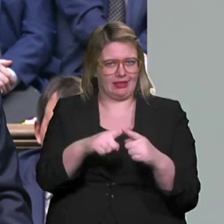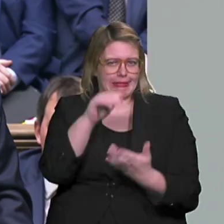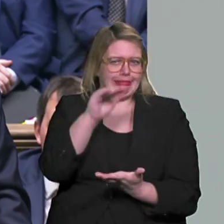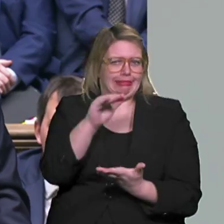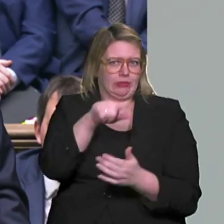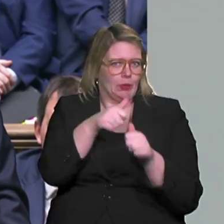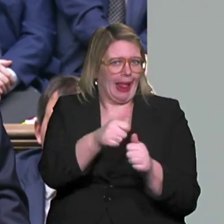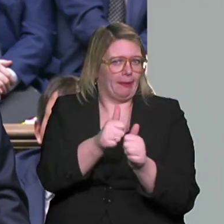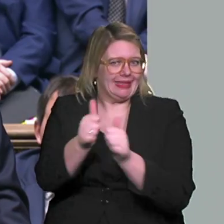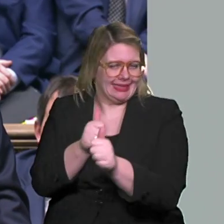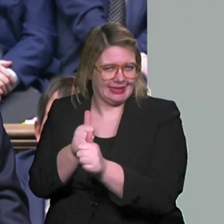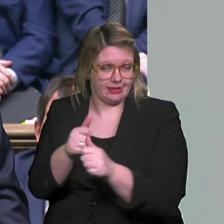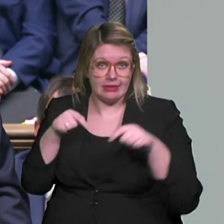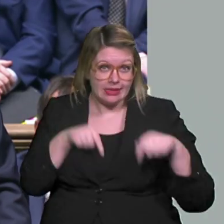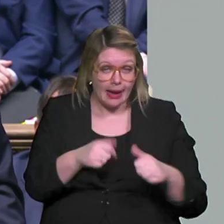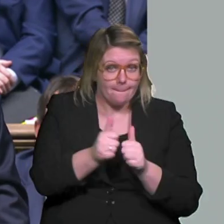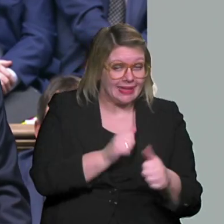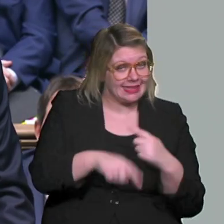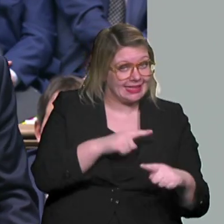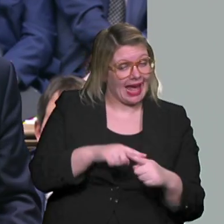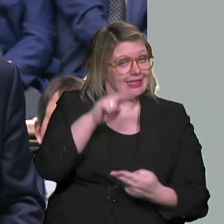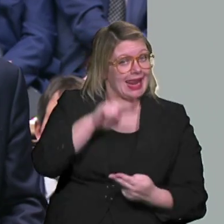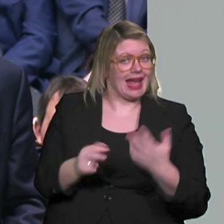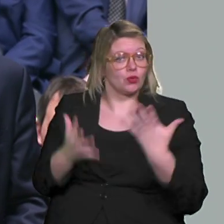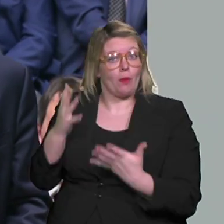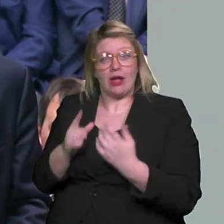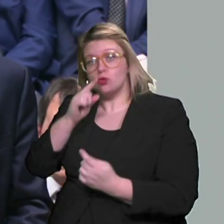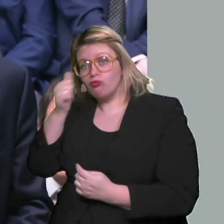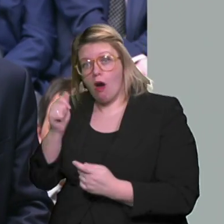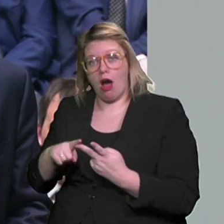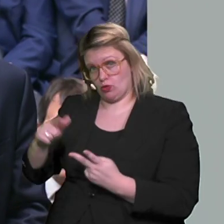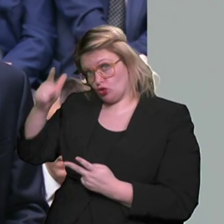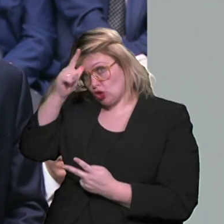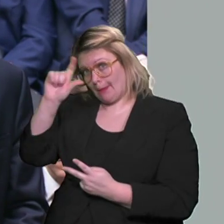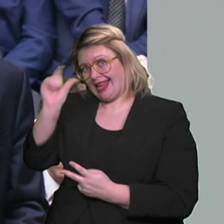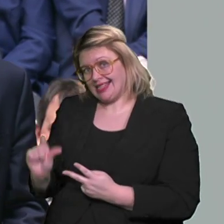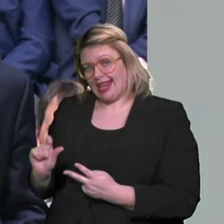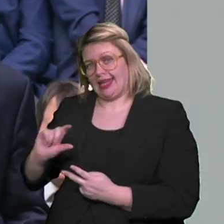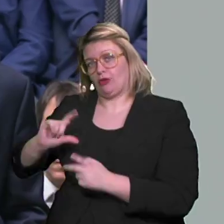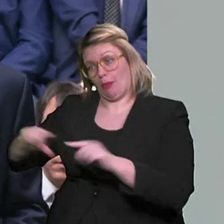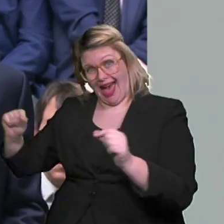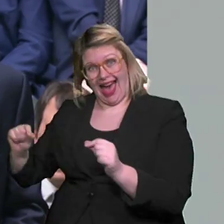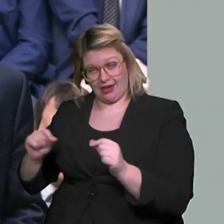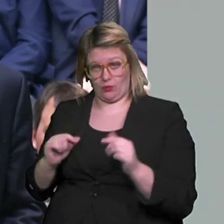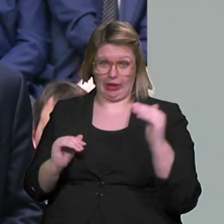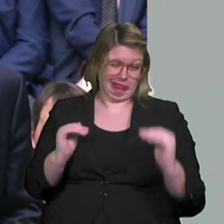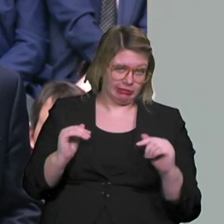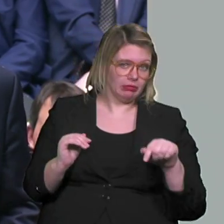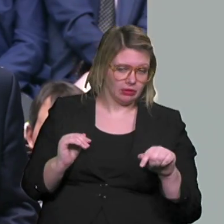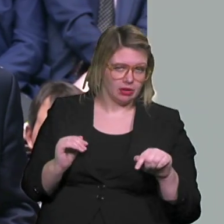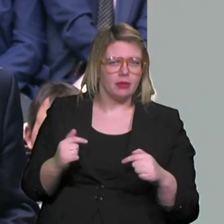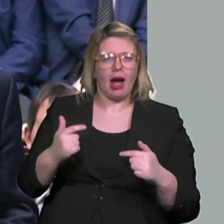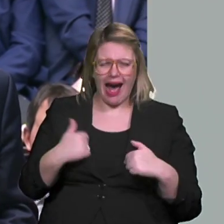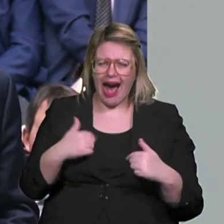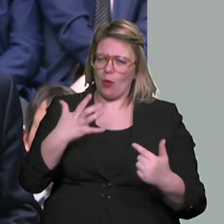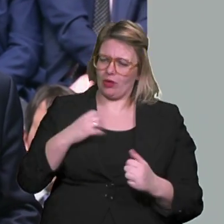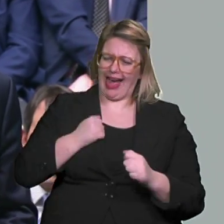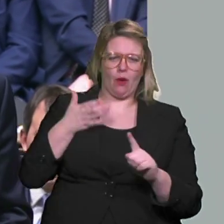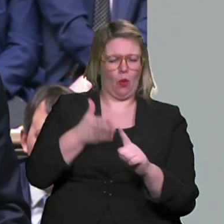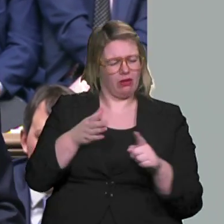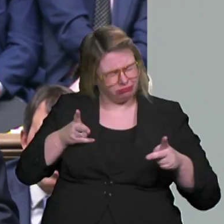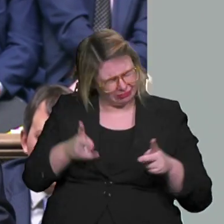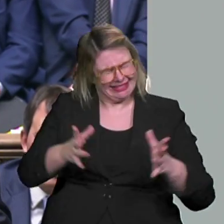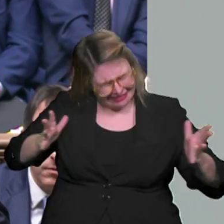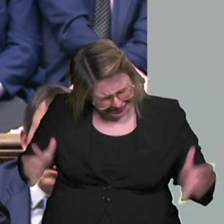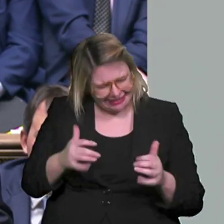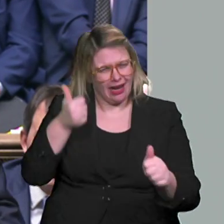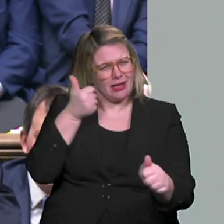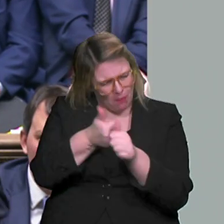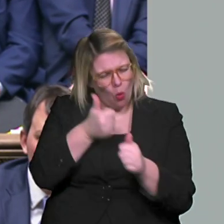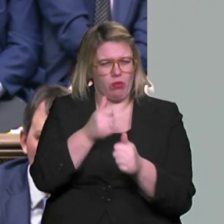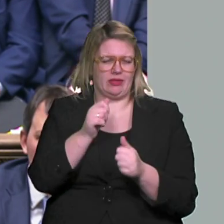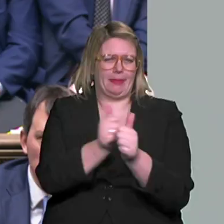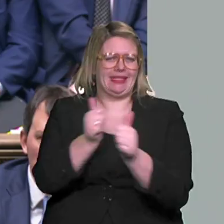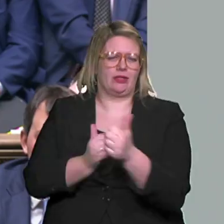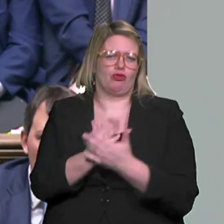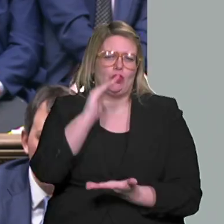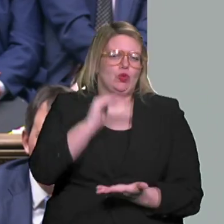We already have lower levels of business taxation than France, Germany, Italy or Japan, but I want us to have the most pro-business, pro-enterprise tax regime anywhere.